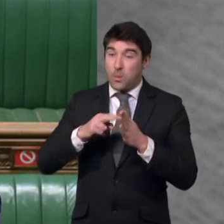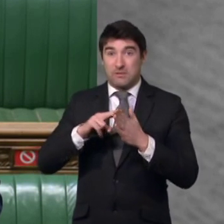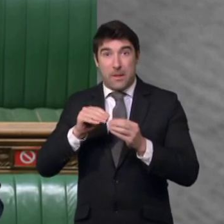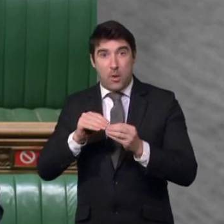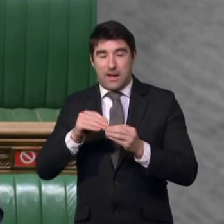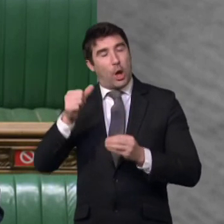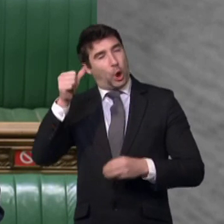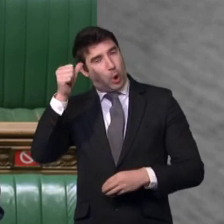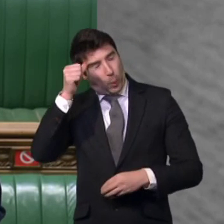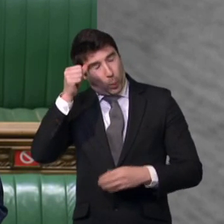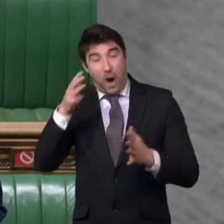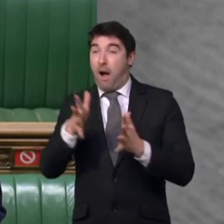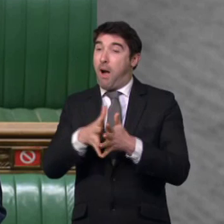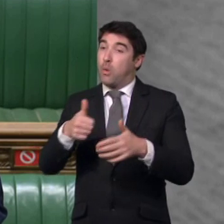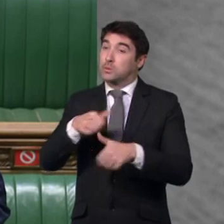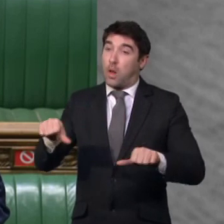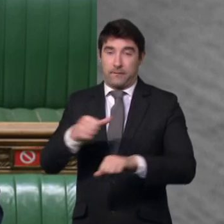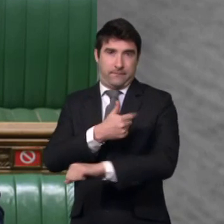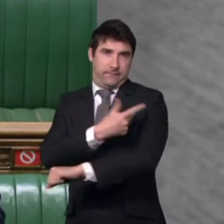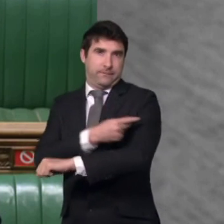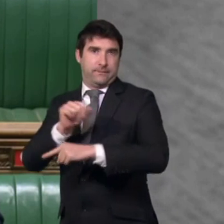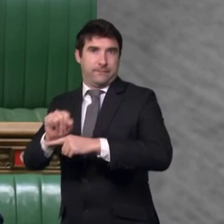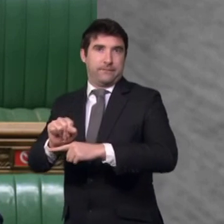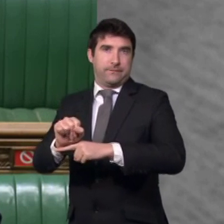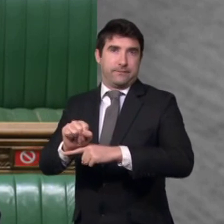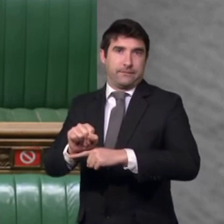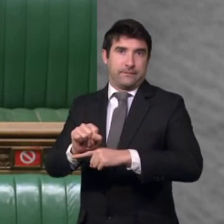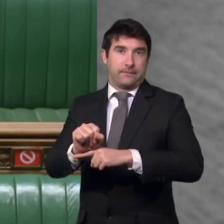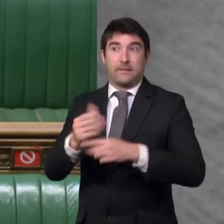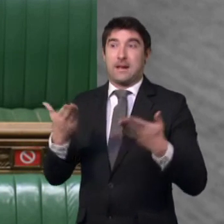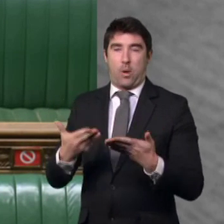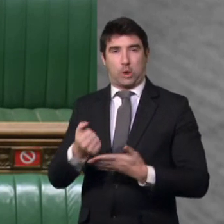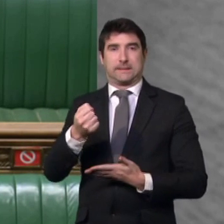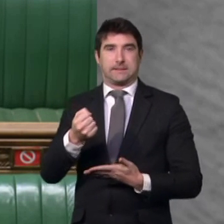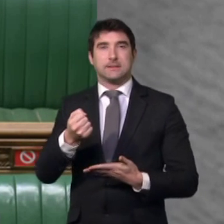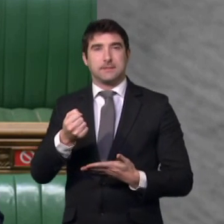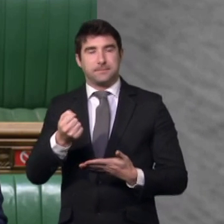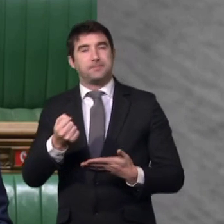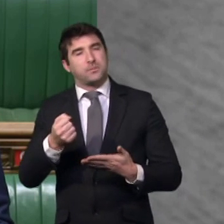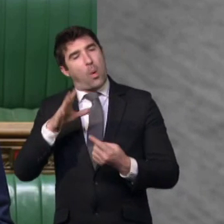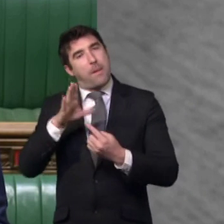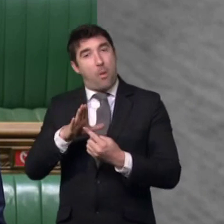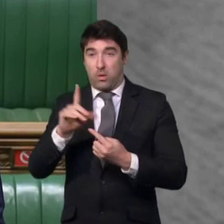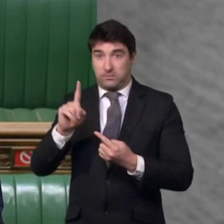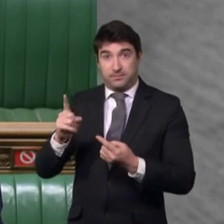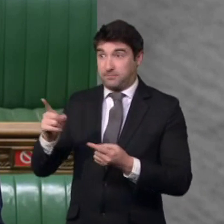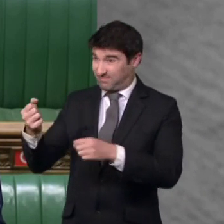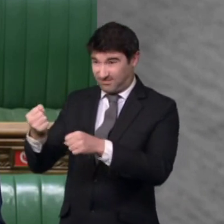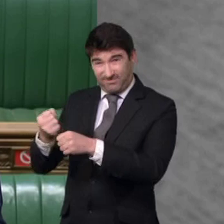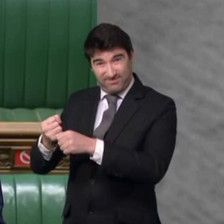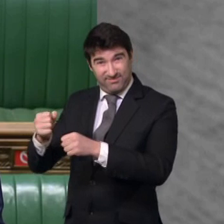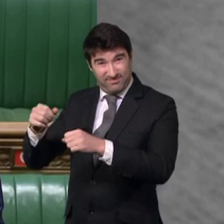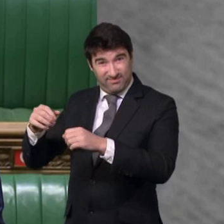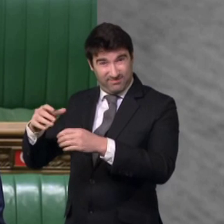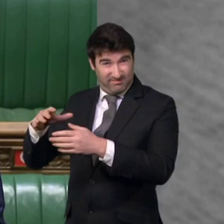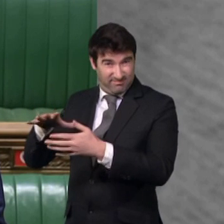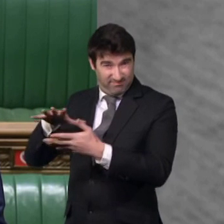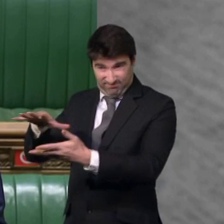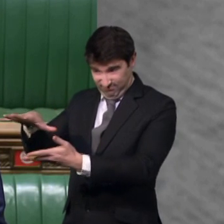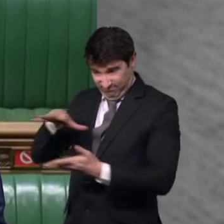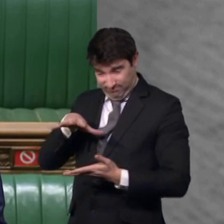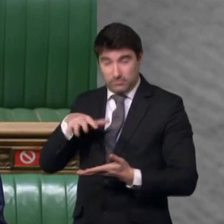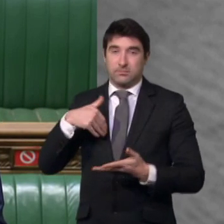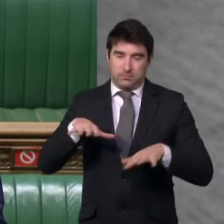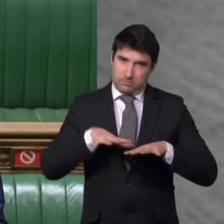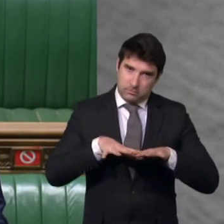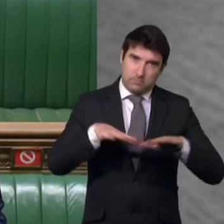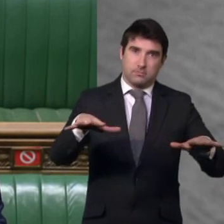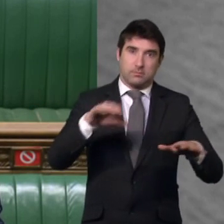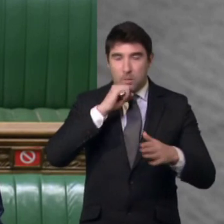We need to vaccinate as quickly as supply allows—following the necessary safety checks, of course—and the NHS stands ready to accelerate deployment at scale from Monday 4 January.